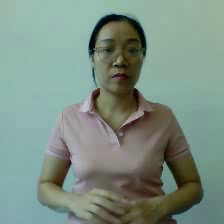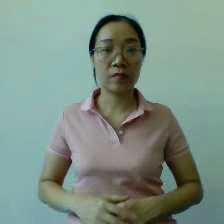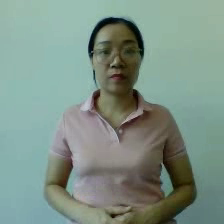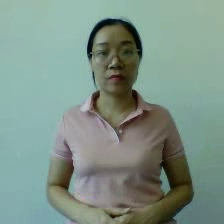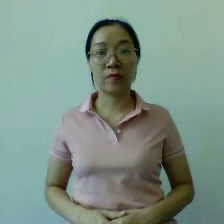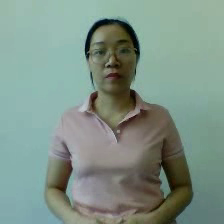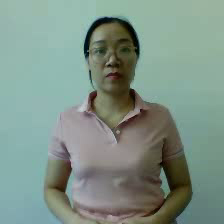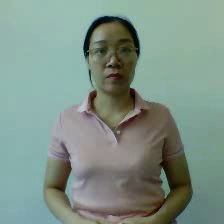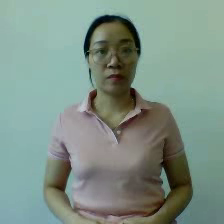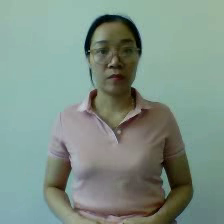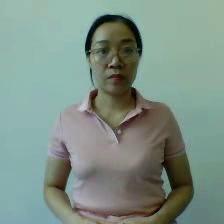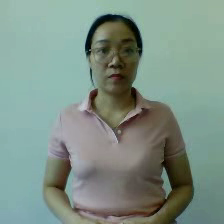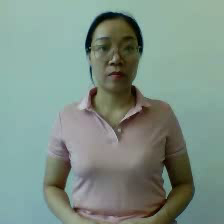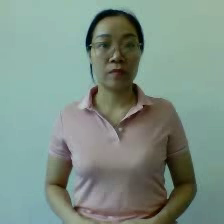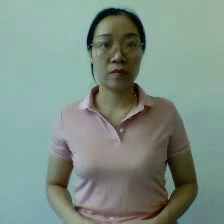Trường học